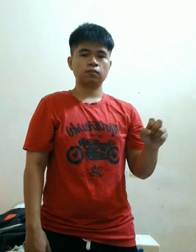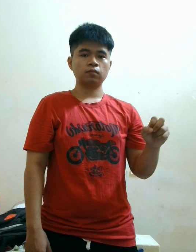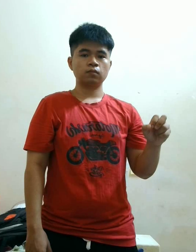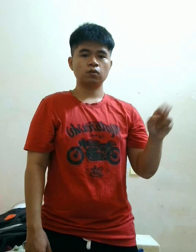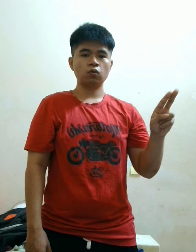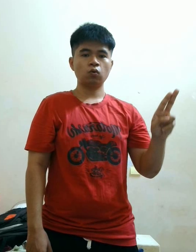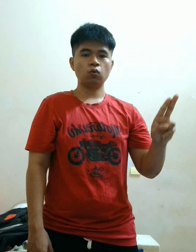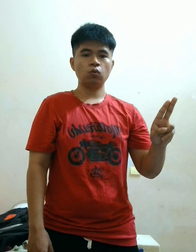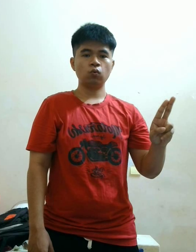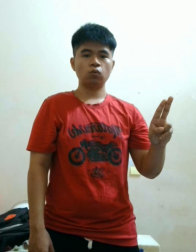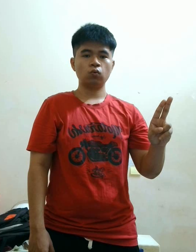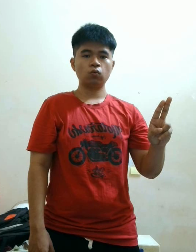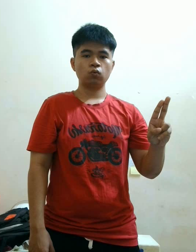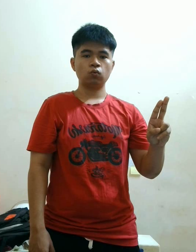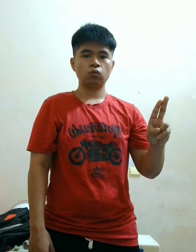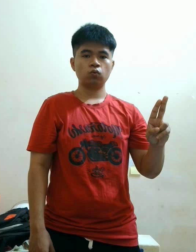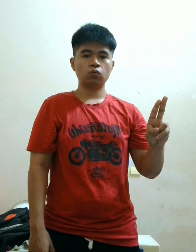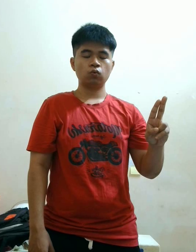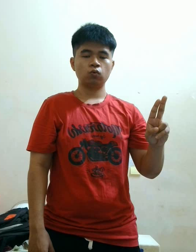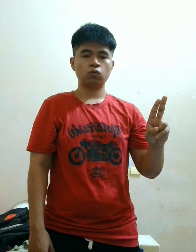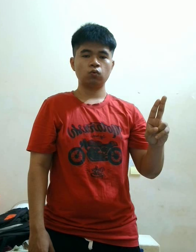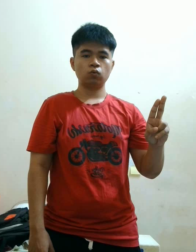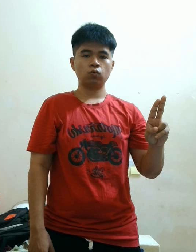u